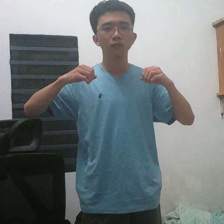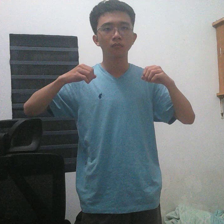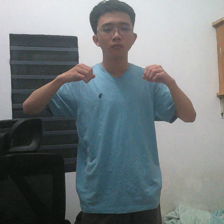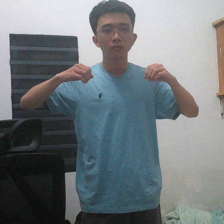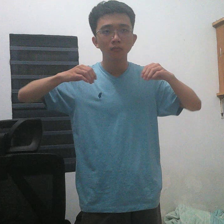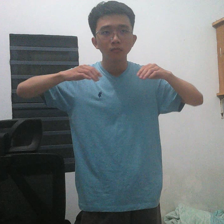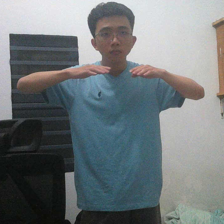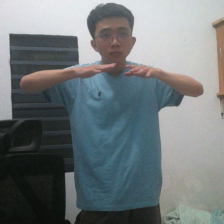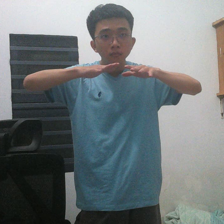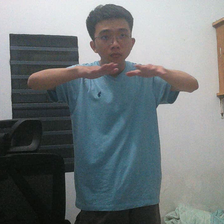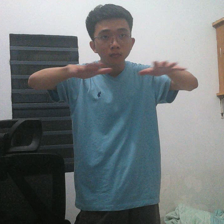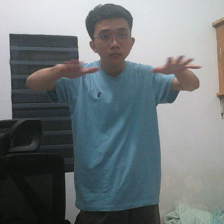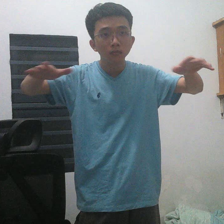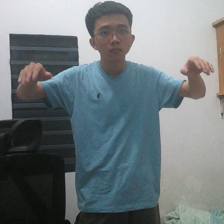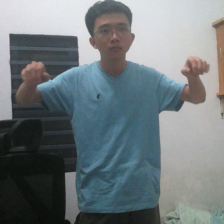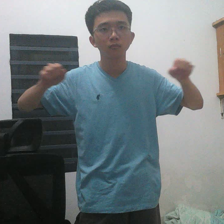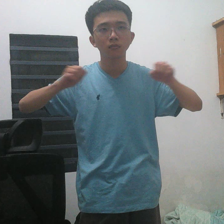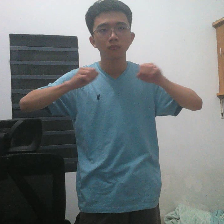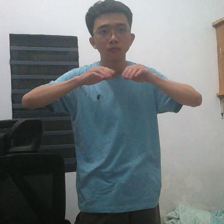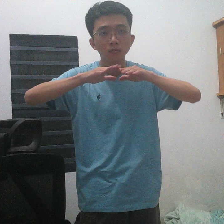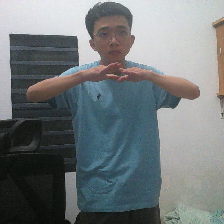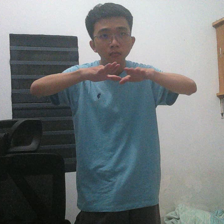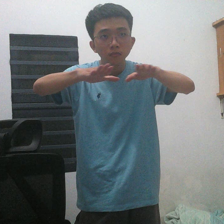boi